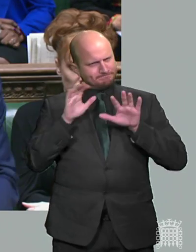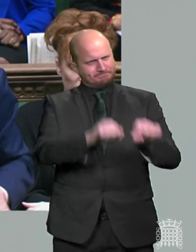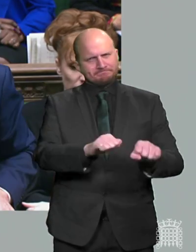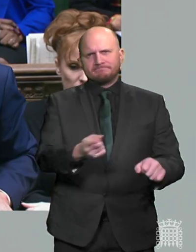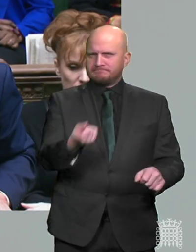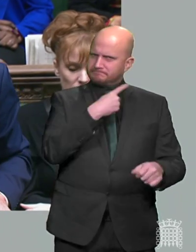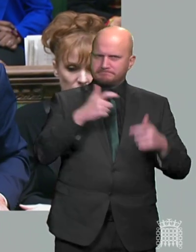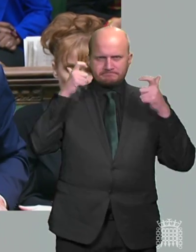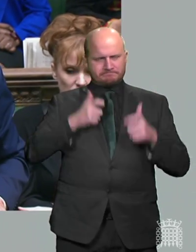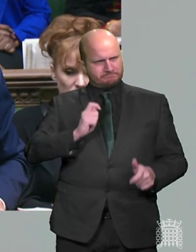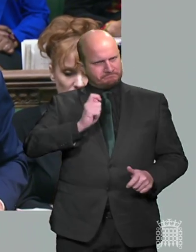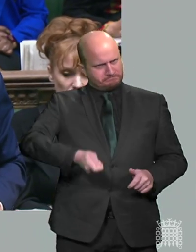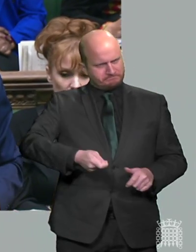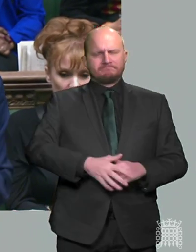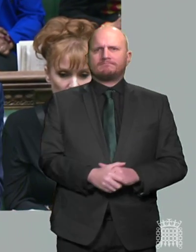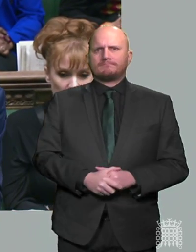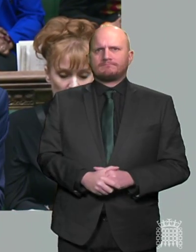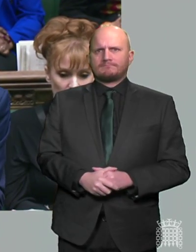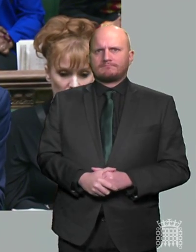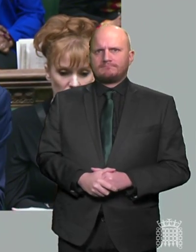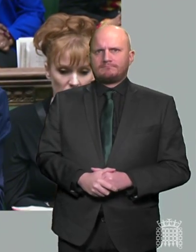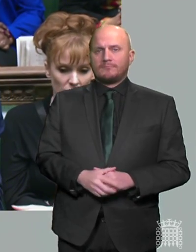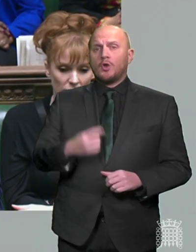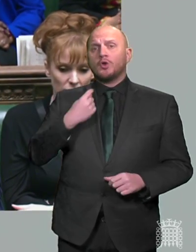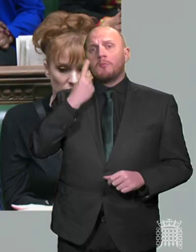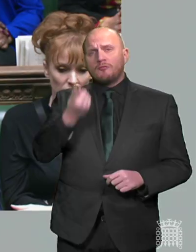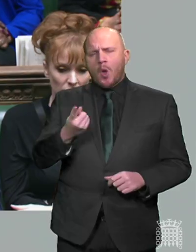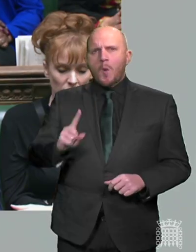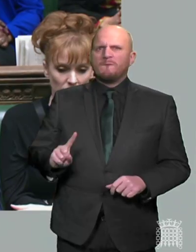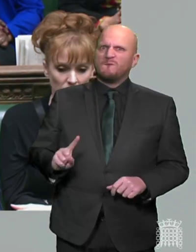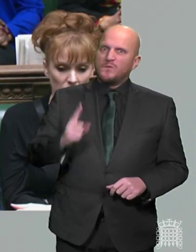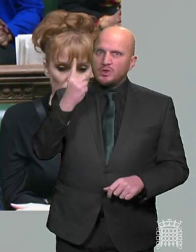Tomorrow will be the first ever nationwide nurses’ strike.